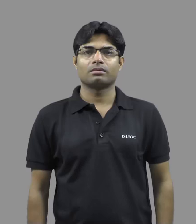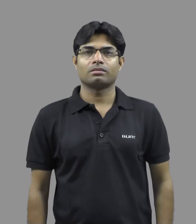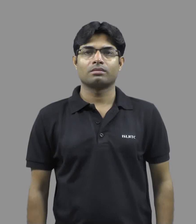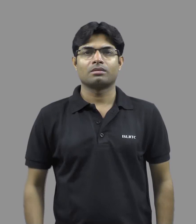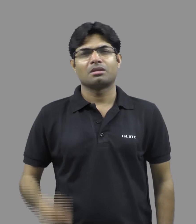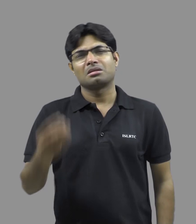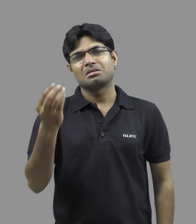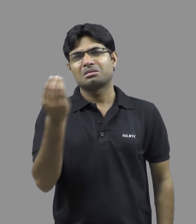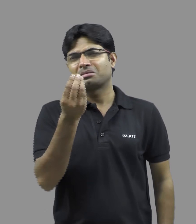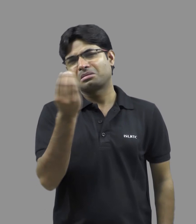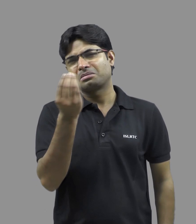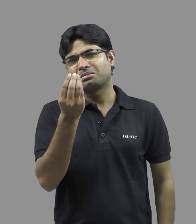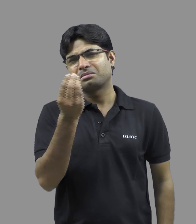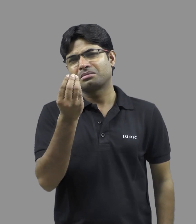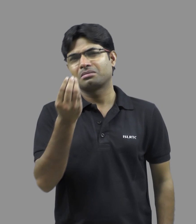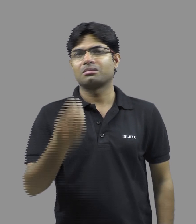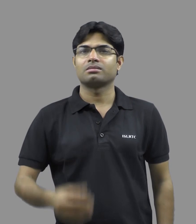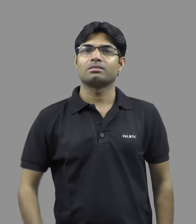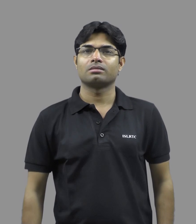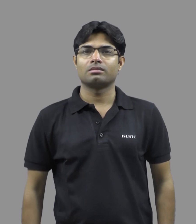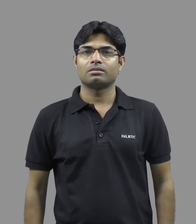Some